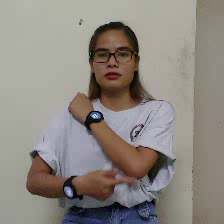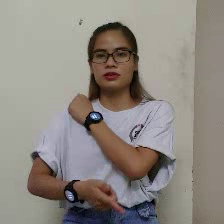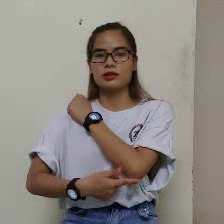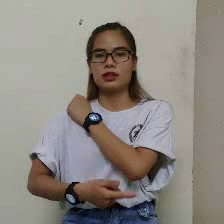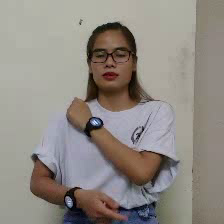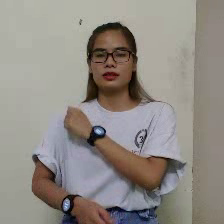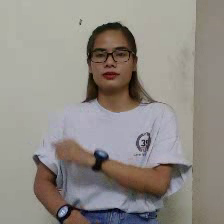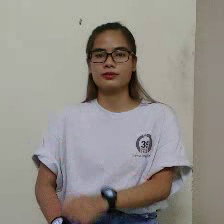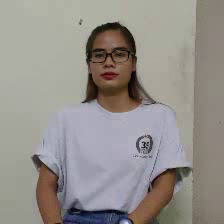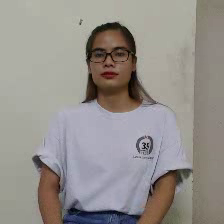Cám dỗ